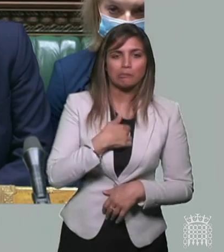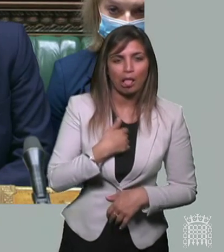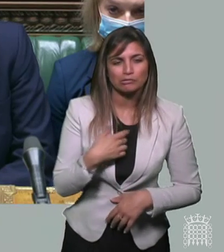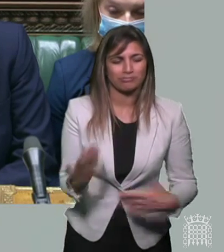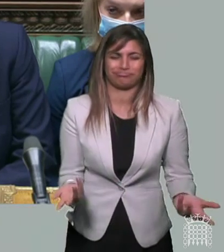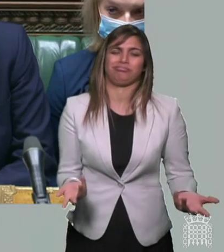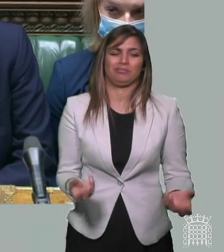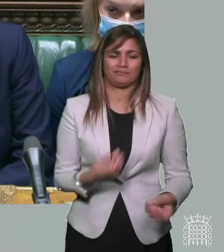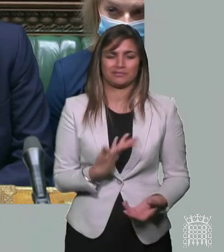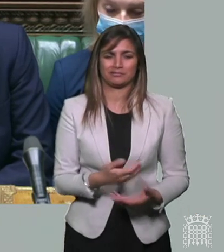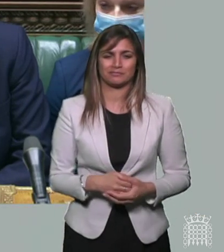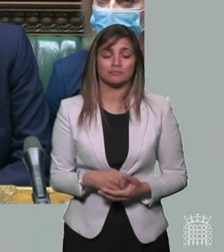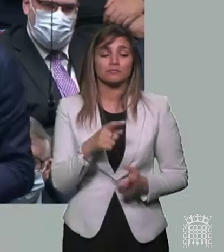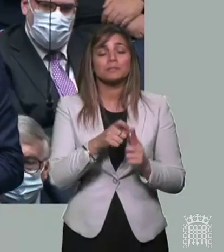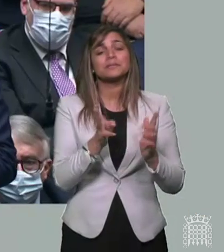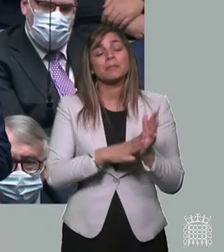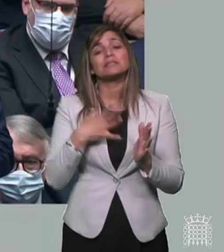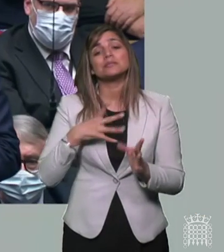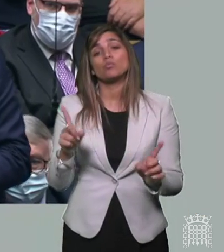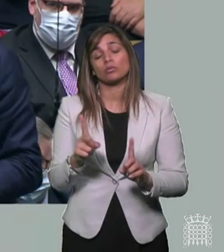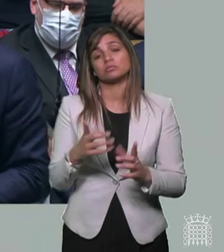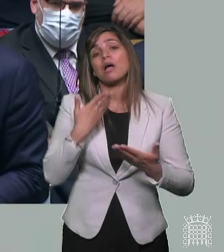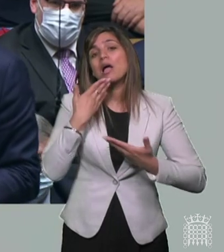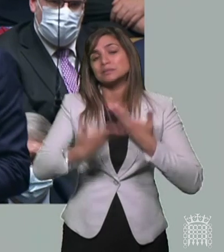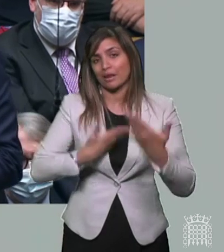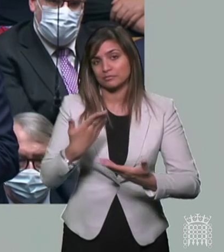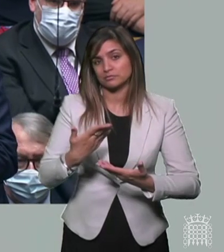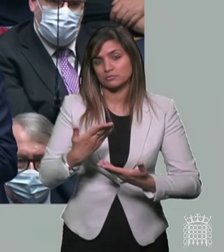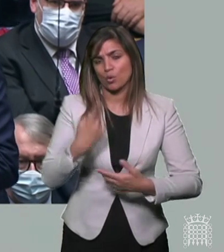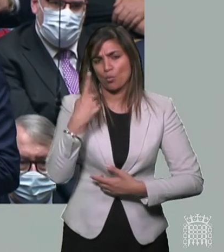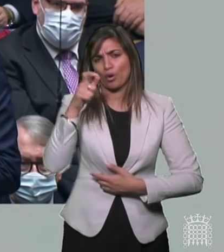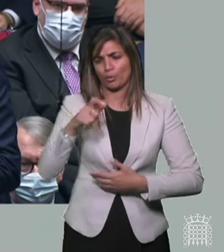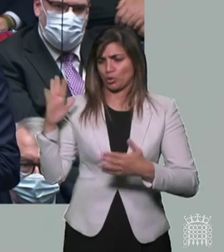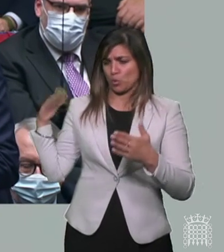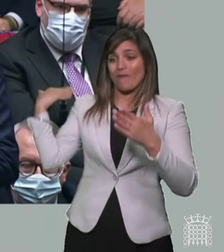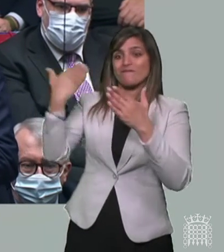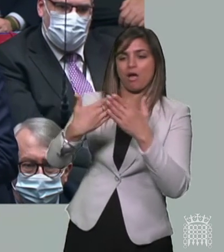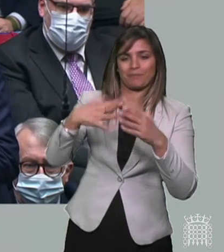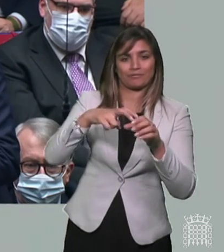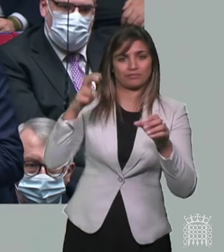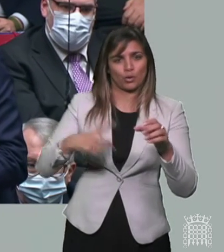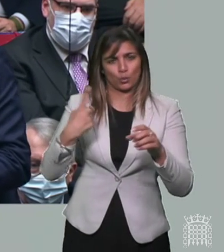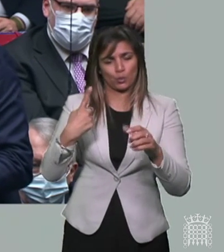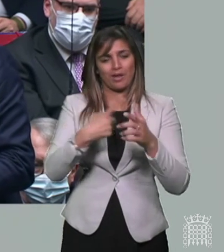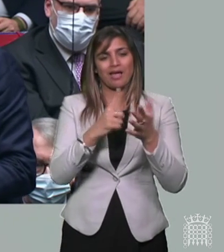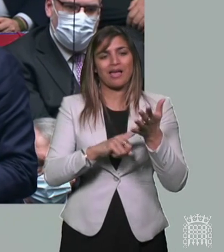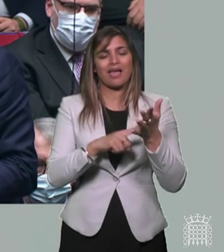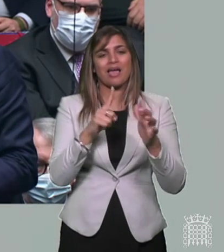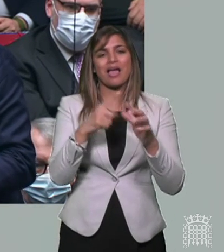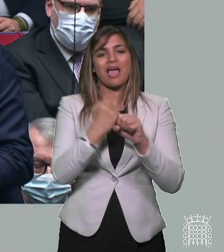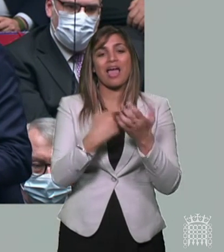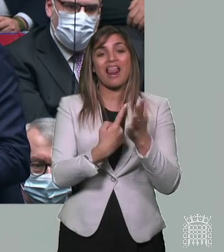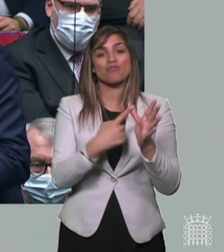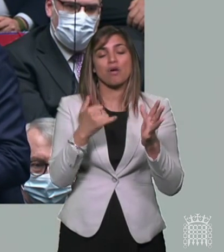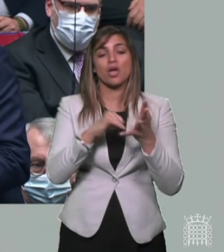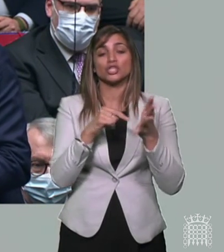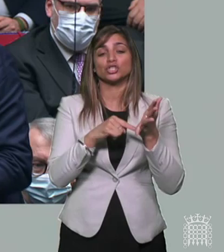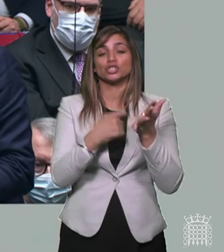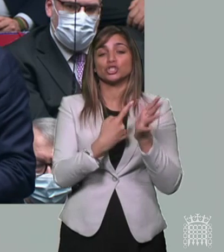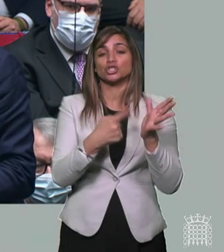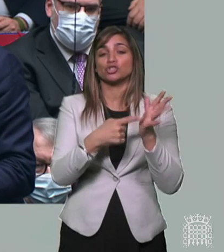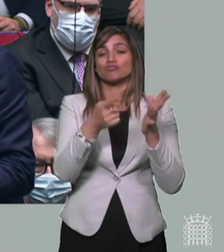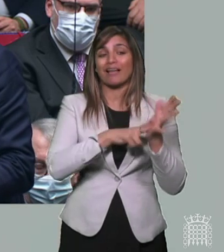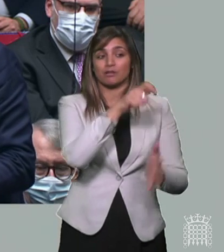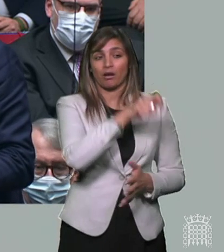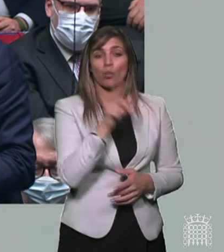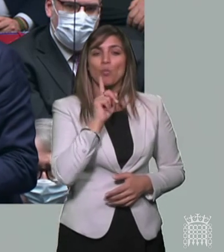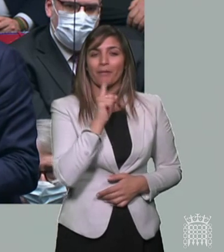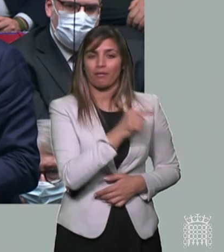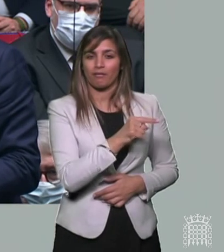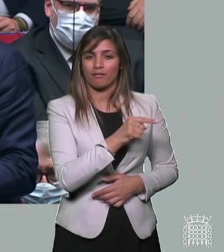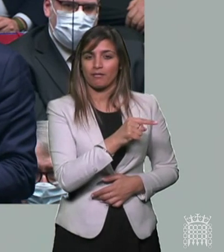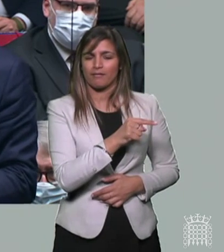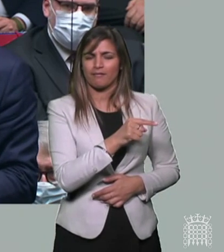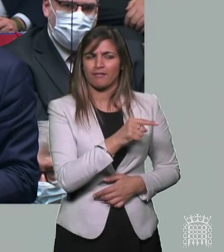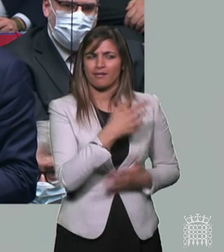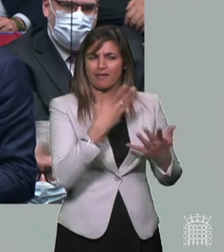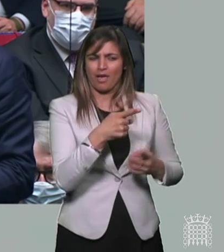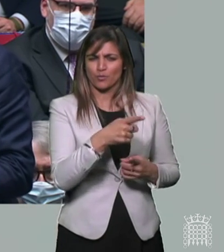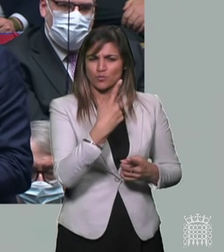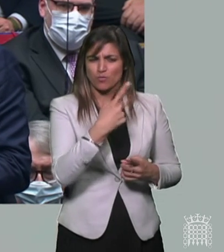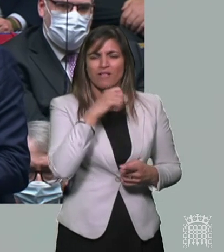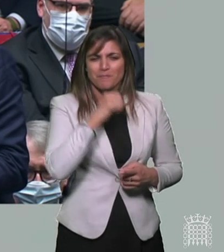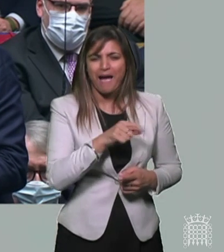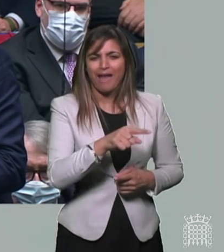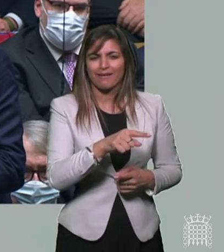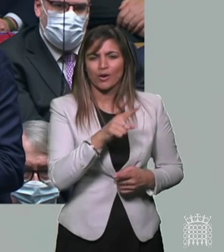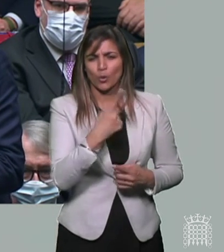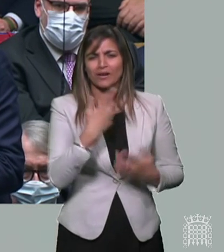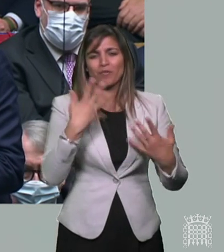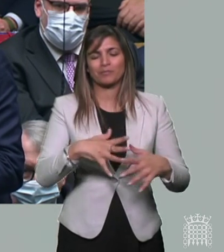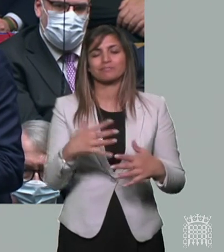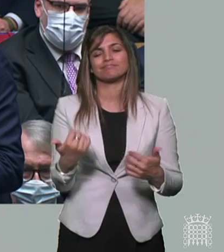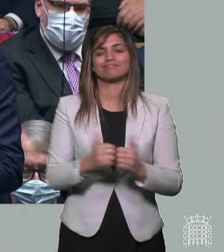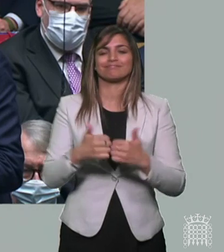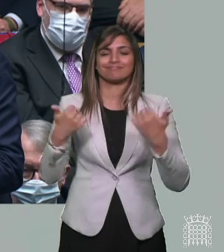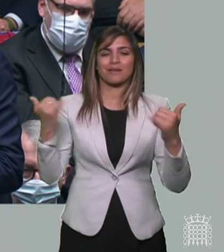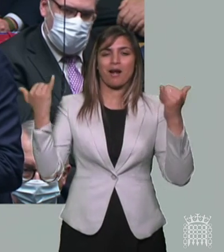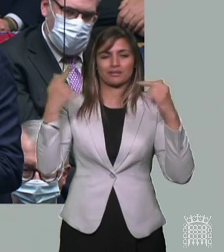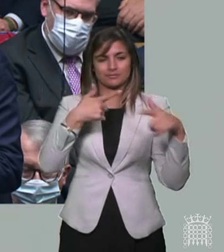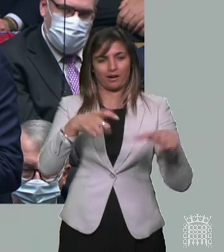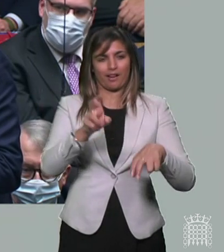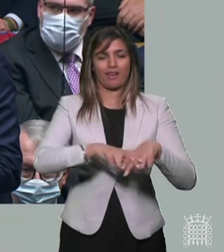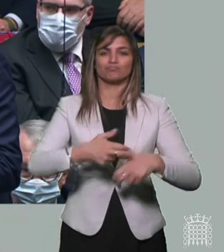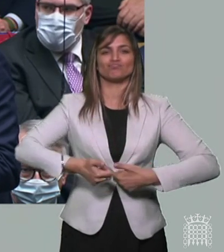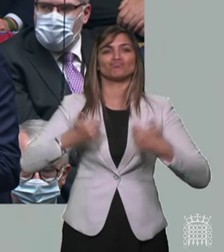Can the Prime Minister explain why the only person to have resigned so far following this scandal is Allegra Stratton, a woman, while he, the man who sanctioned and attended at least one party in 10 Downing Street, still sits in his place?